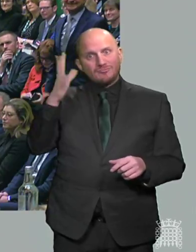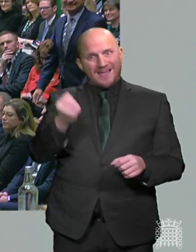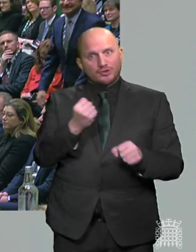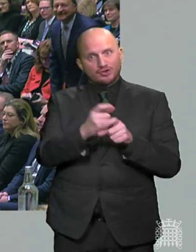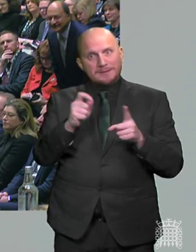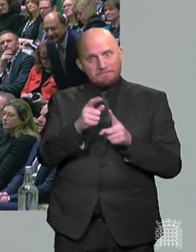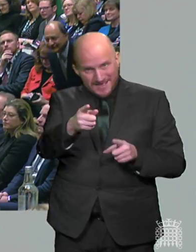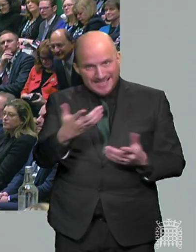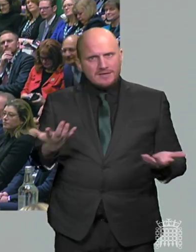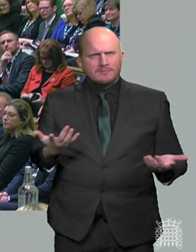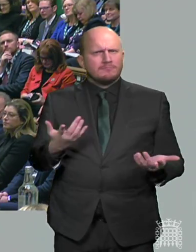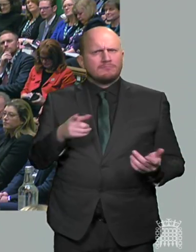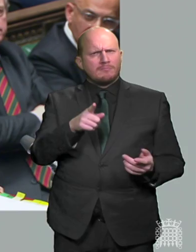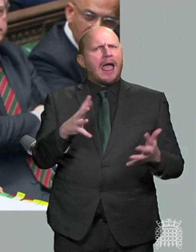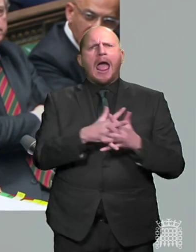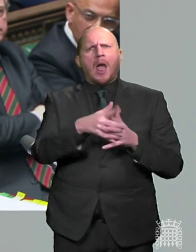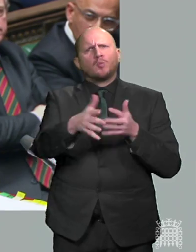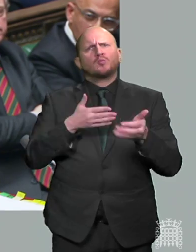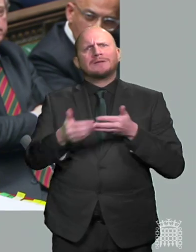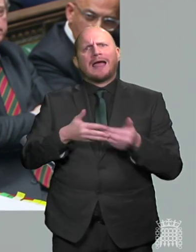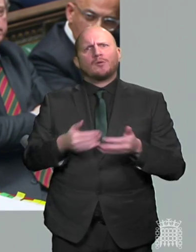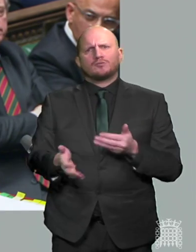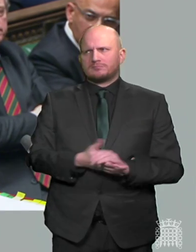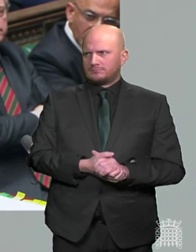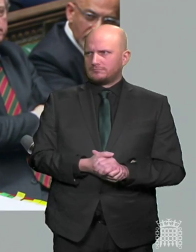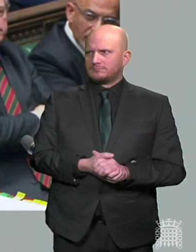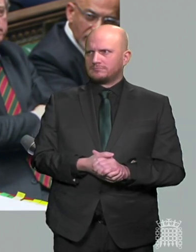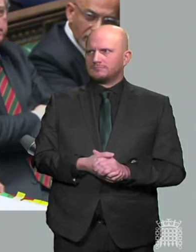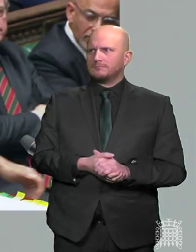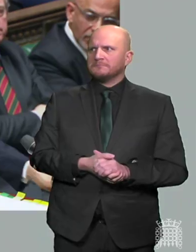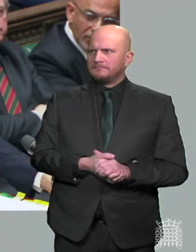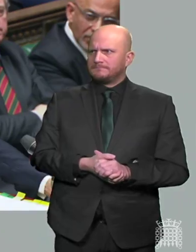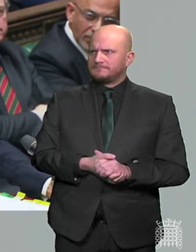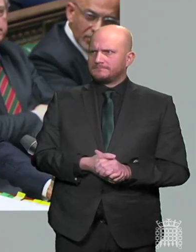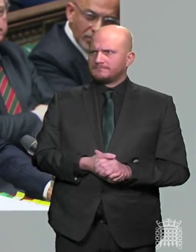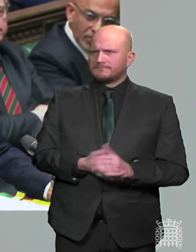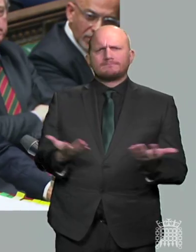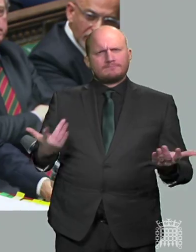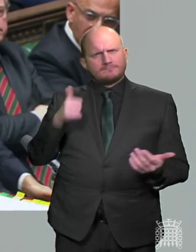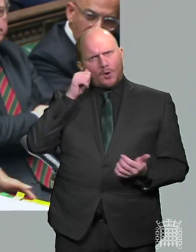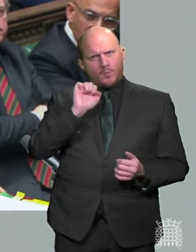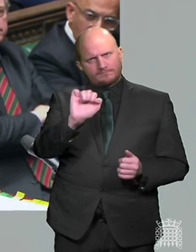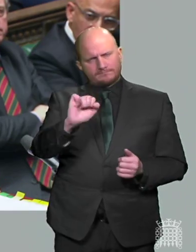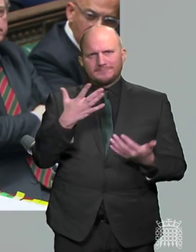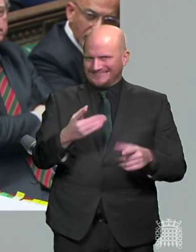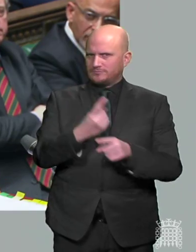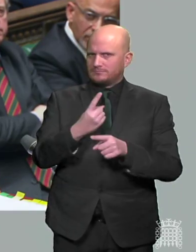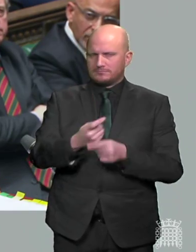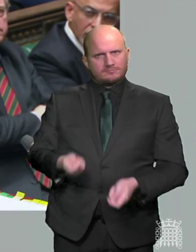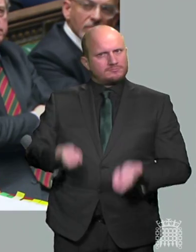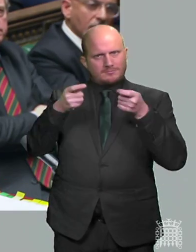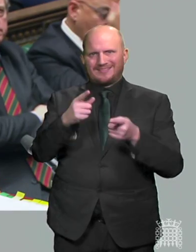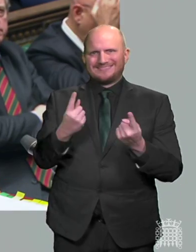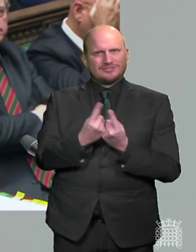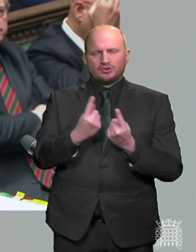My honourable Friend has talked about and championed this issue for a long time, and he is right to do so.